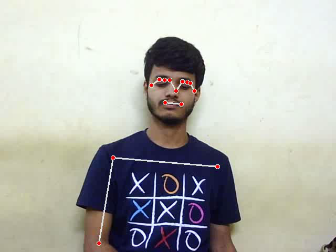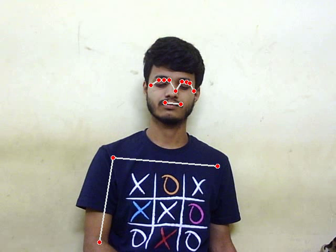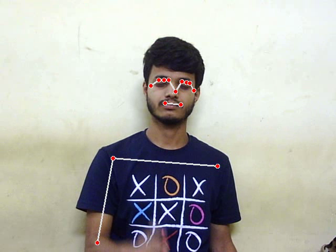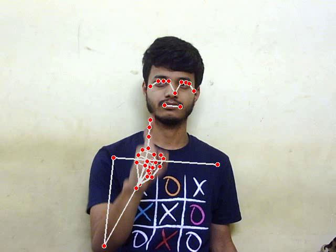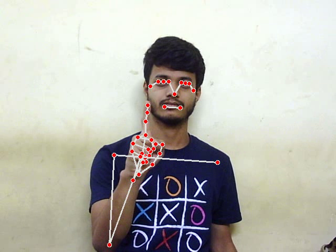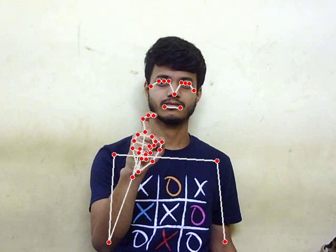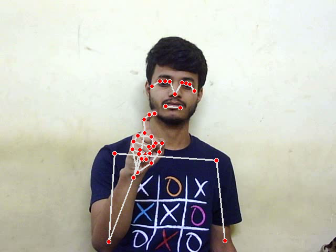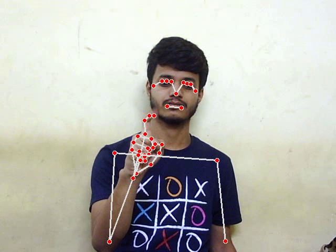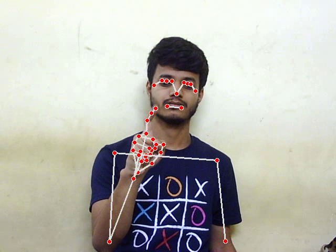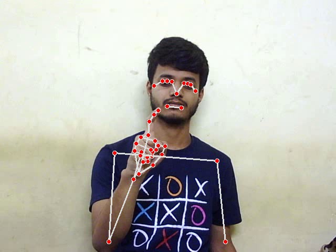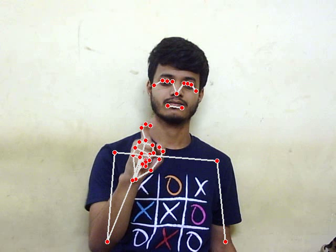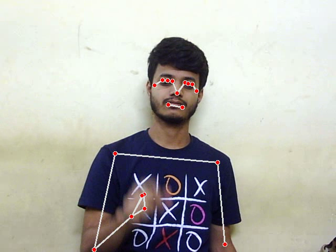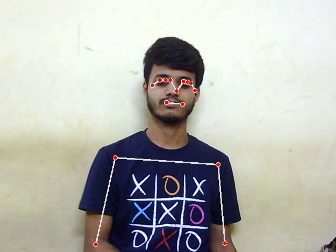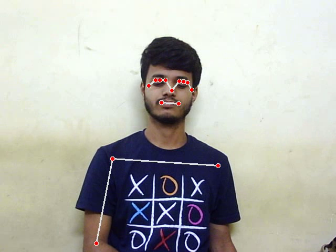question